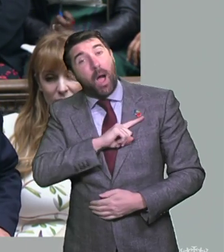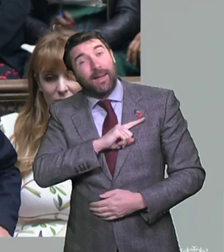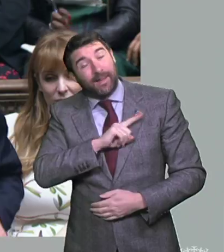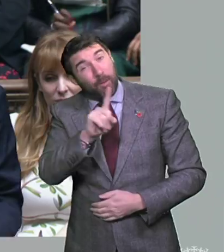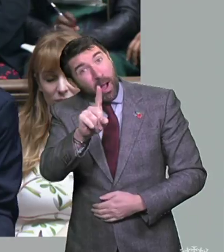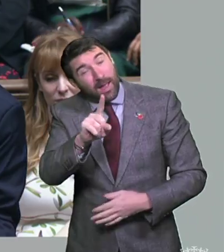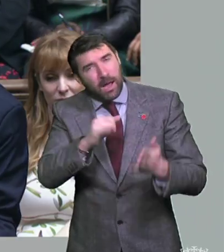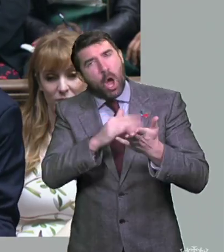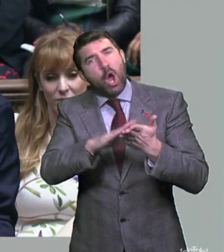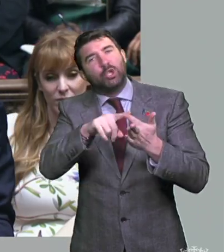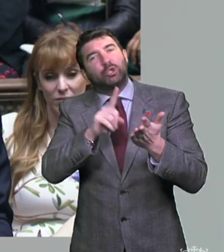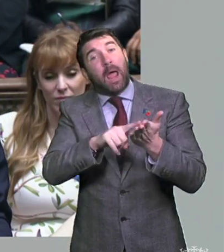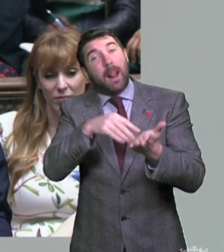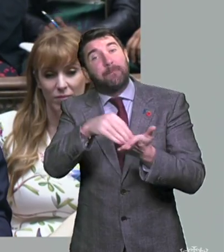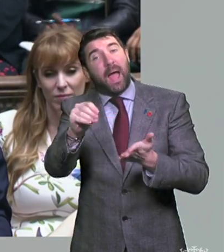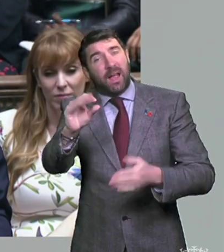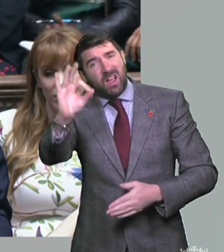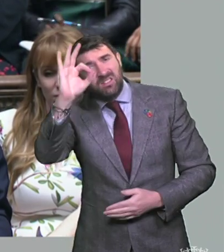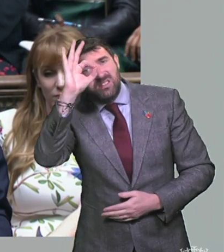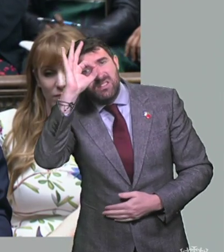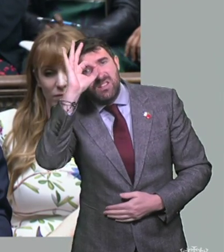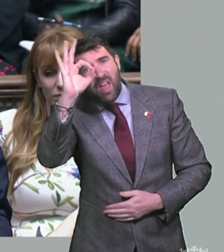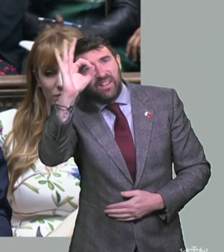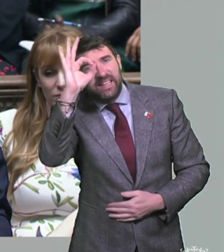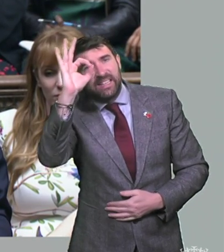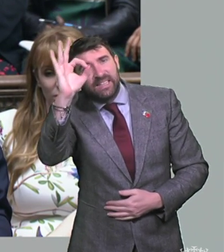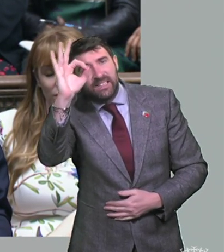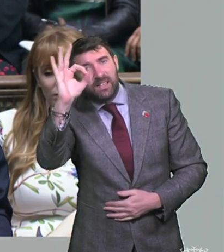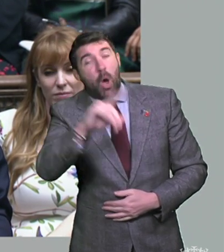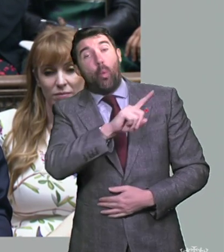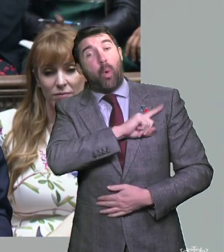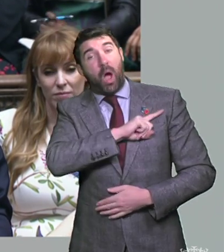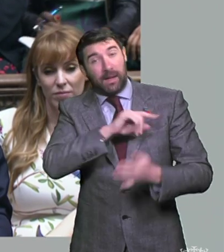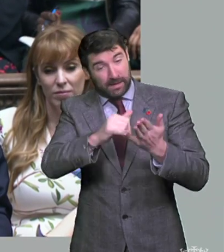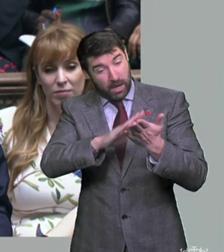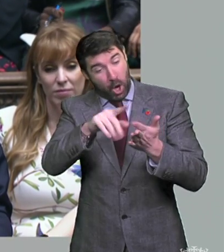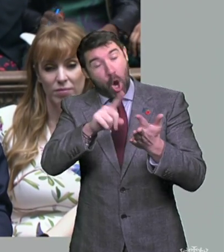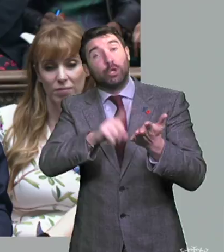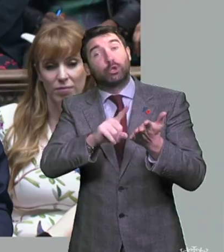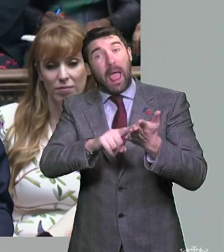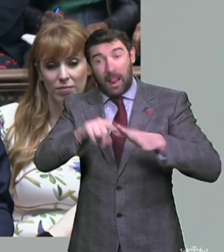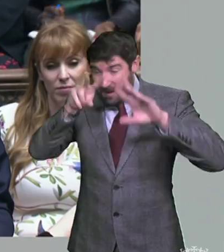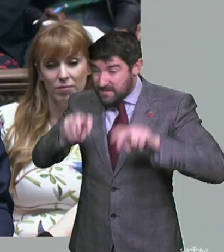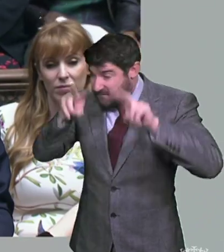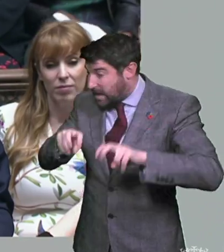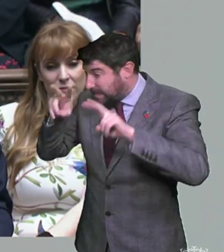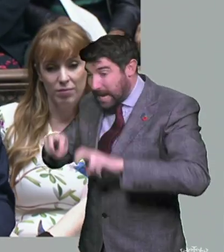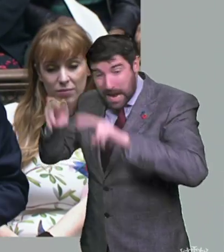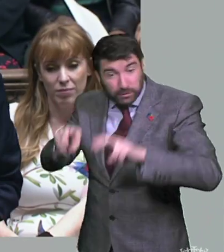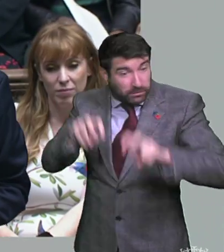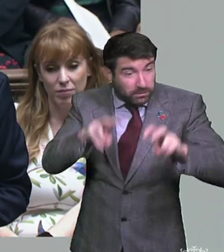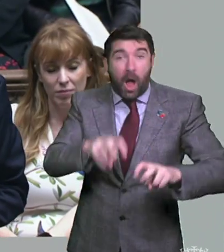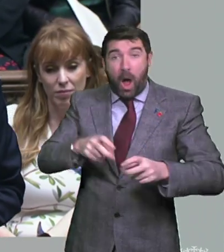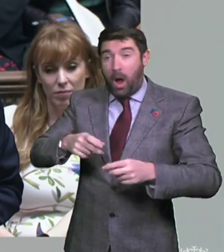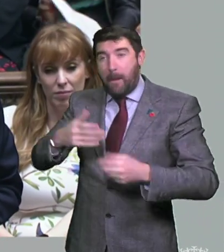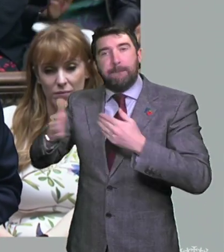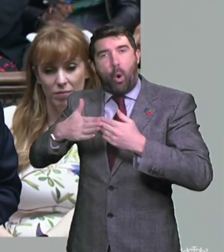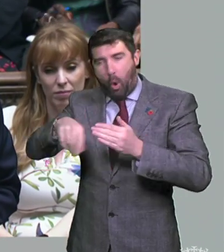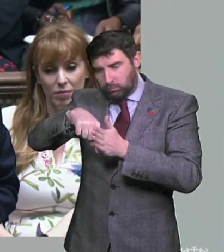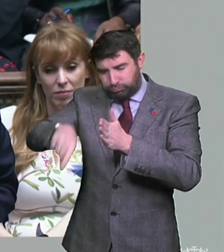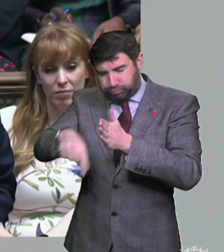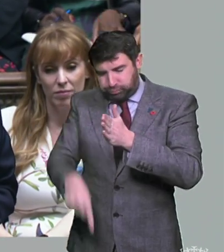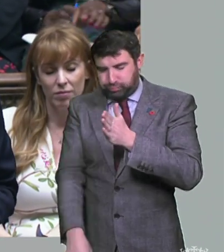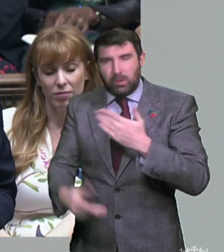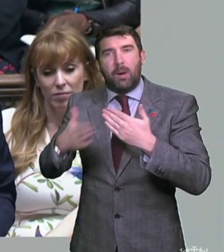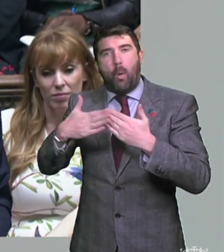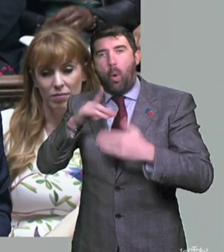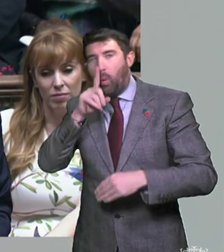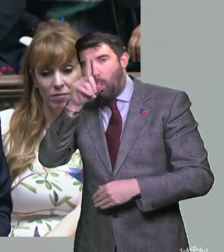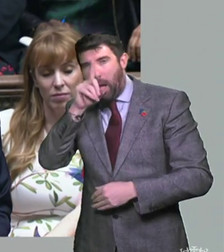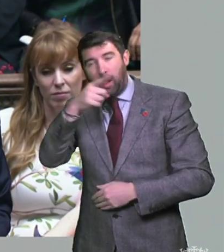Why? Because for every £1 it spends on digging for fossil fuels, he hands them a 90p tax break, costing the taxpayer billions.